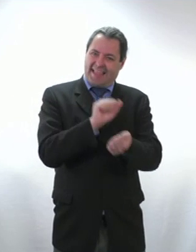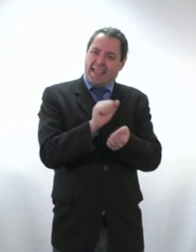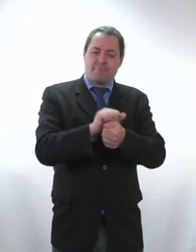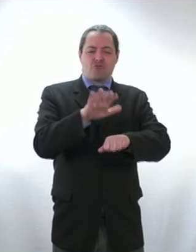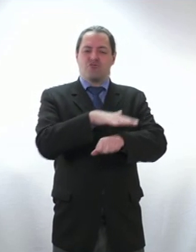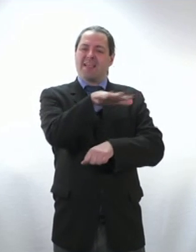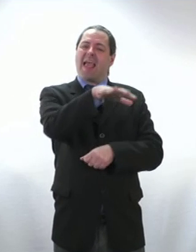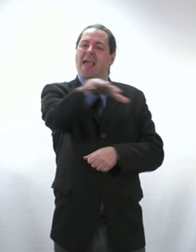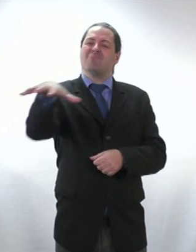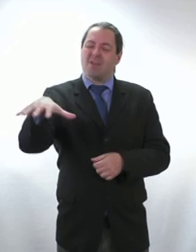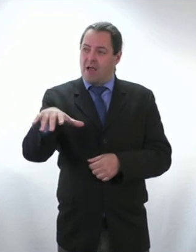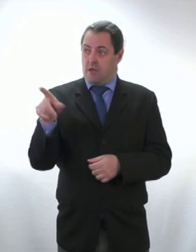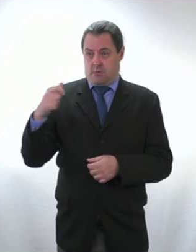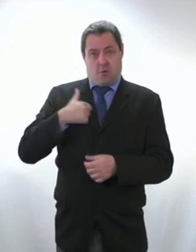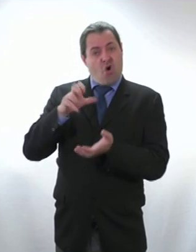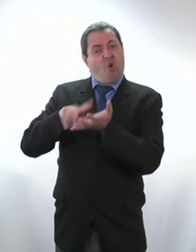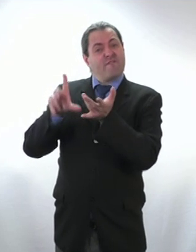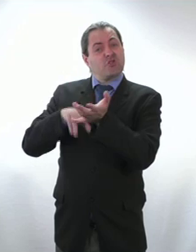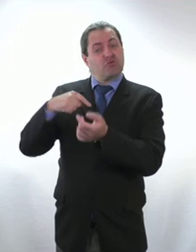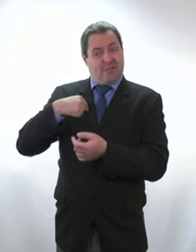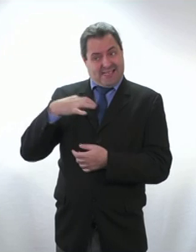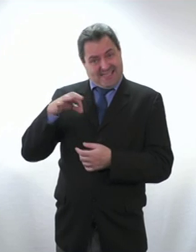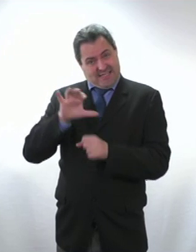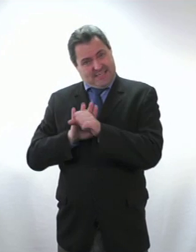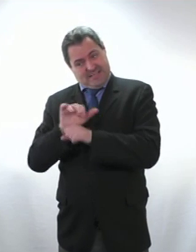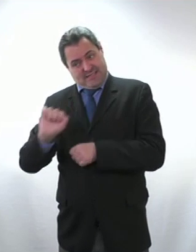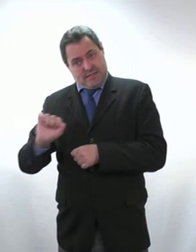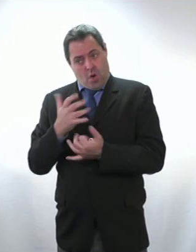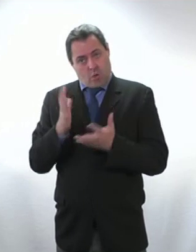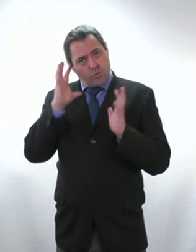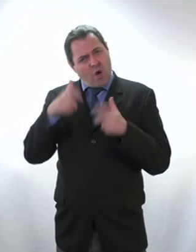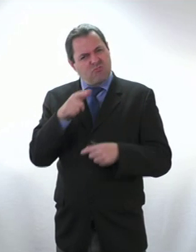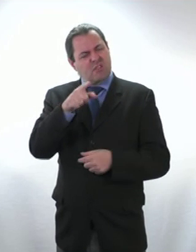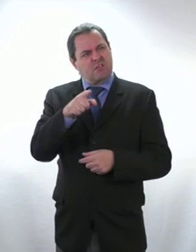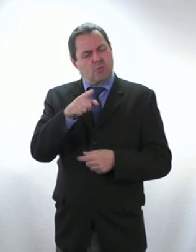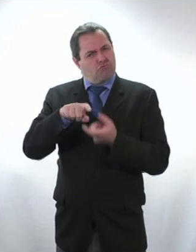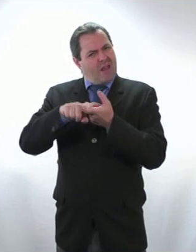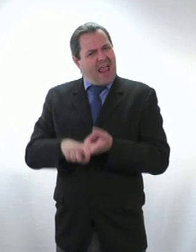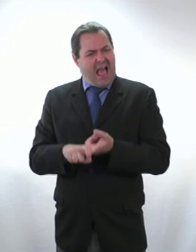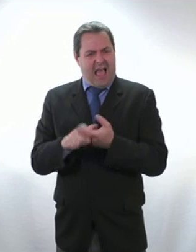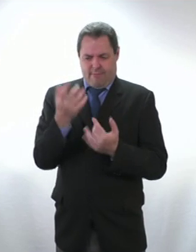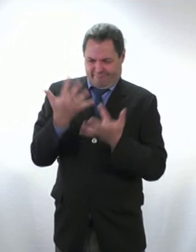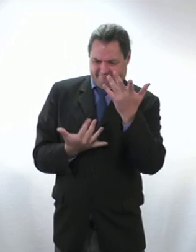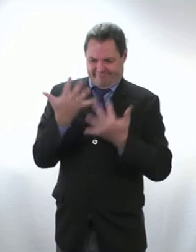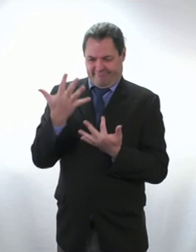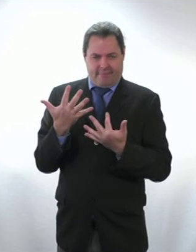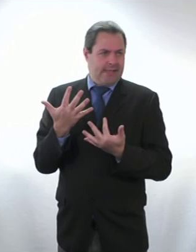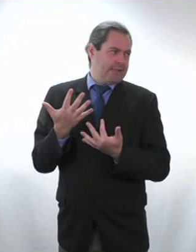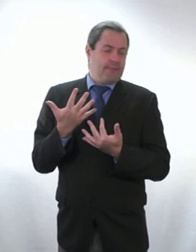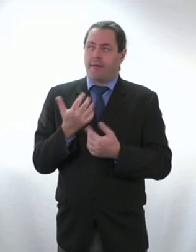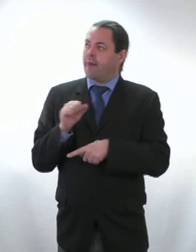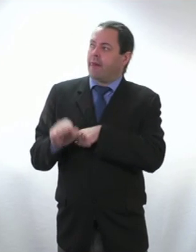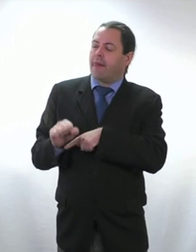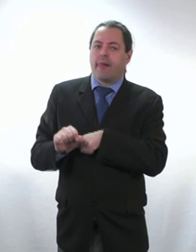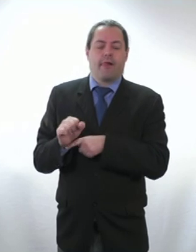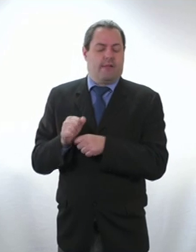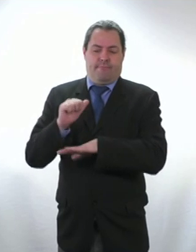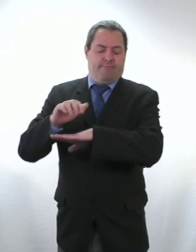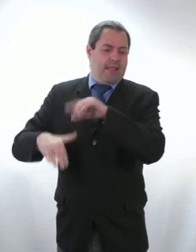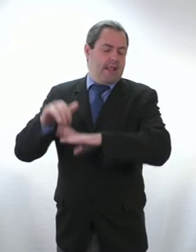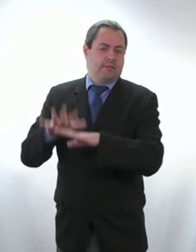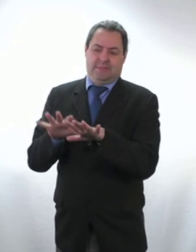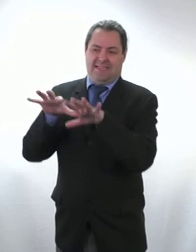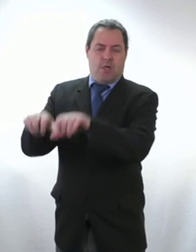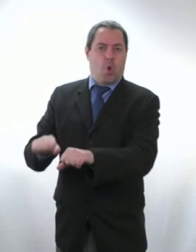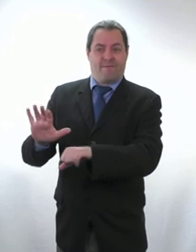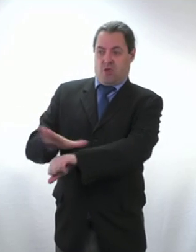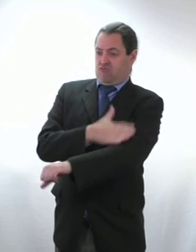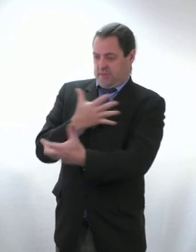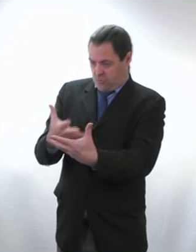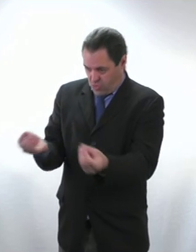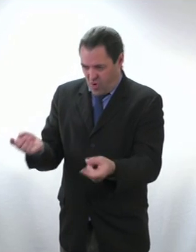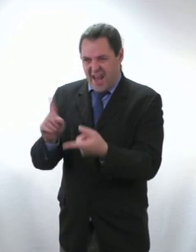Many constituents in my part of Coventry are concerned that the Government are relying yet again on dodgy figures to trample on our green spaces and build unaffordable, low-quality homes in their place.